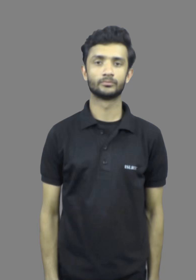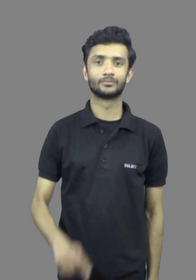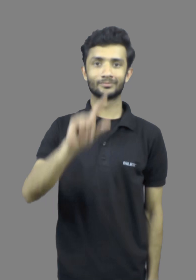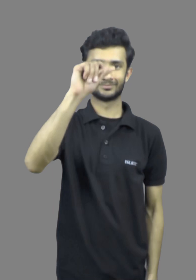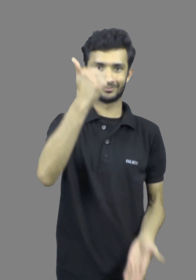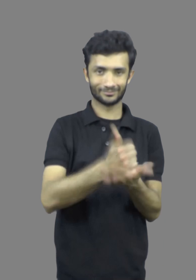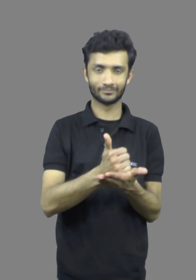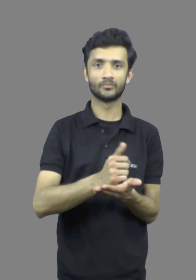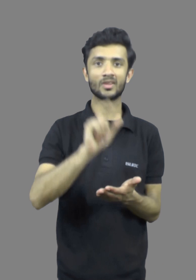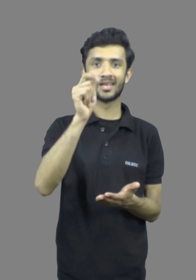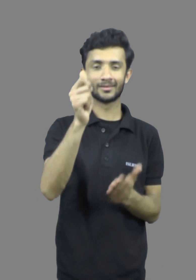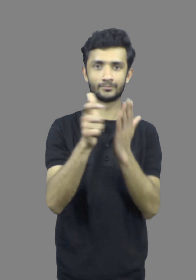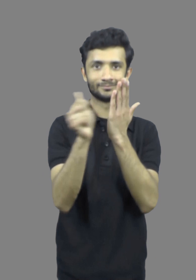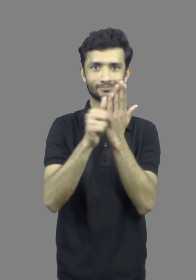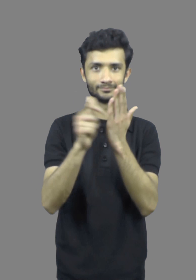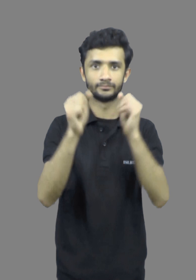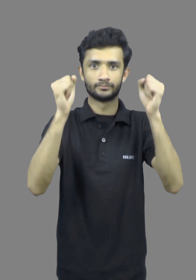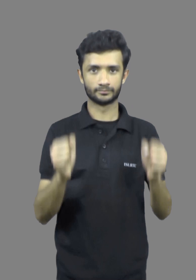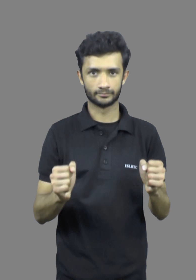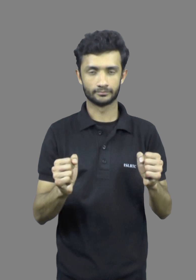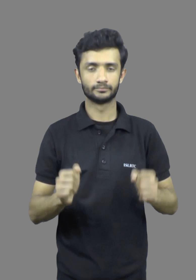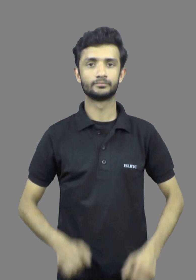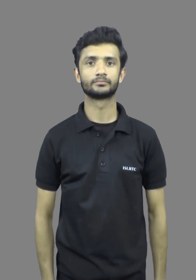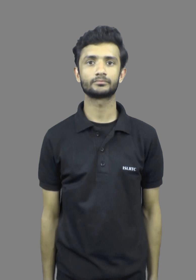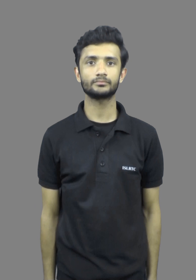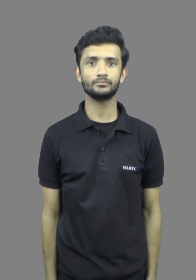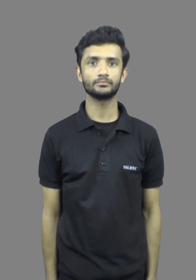Cashier